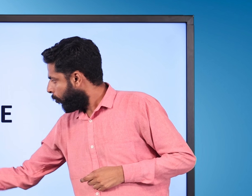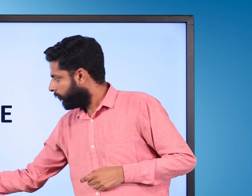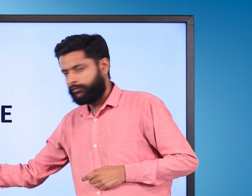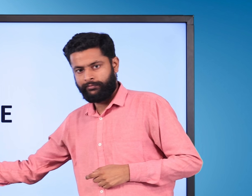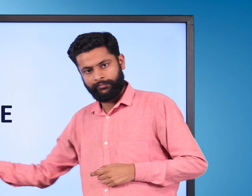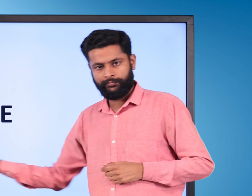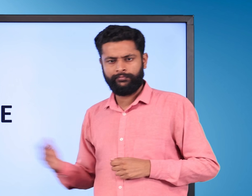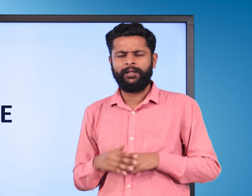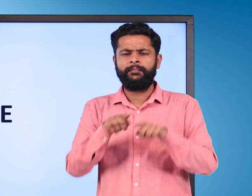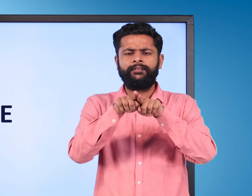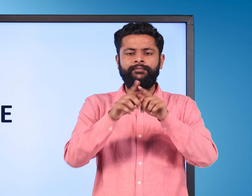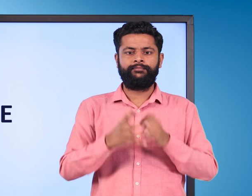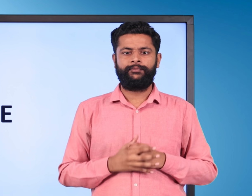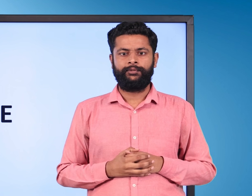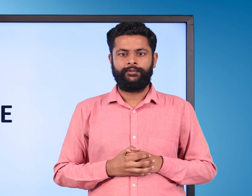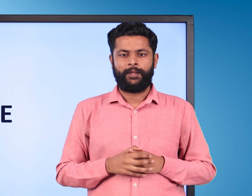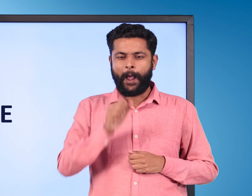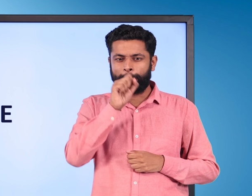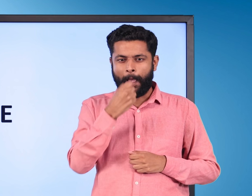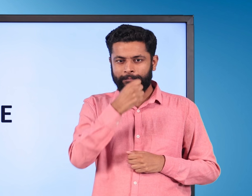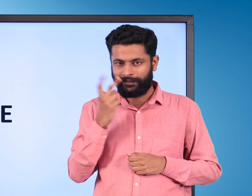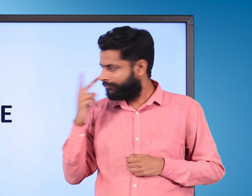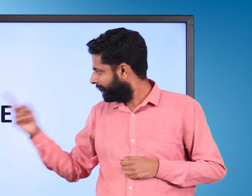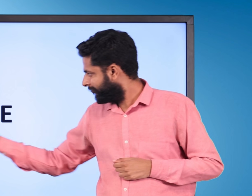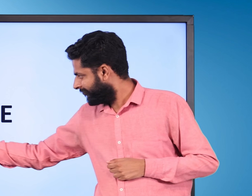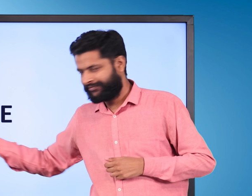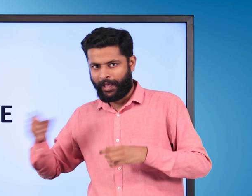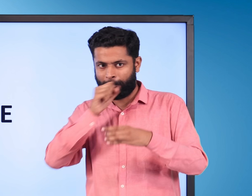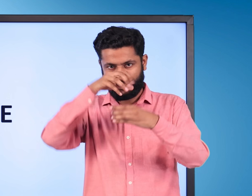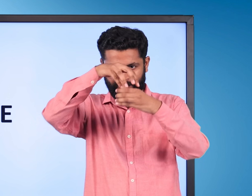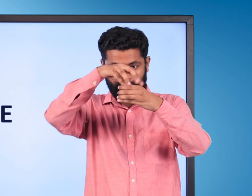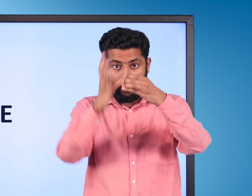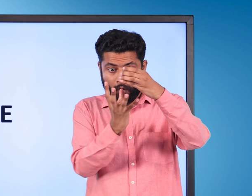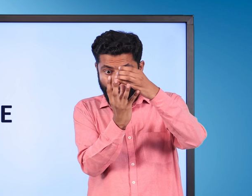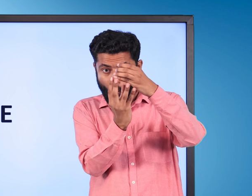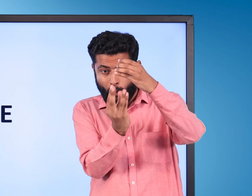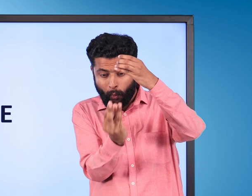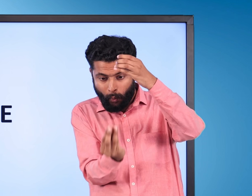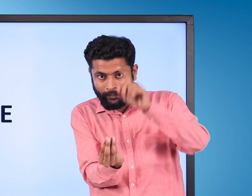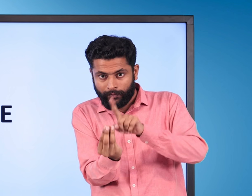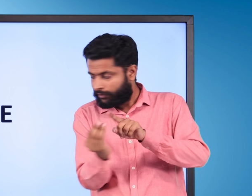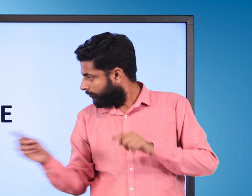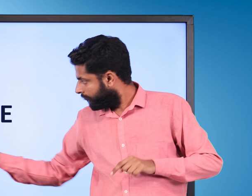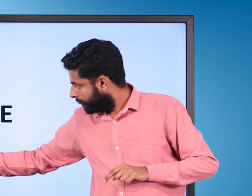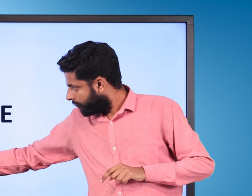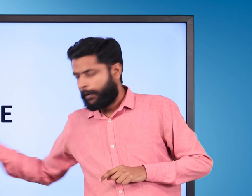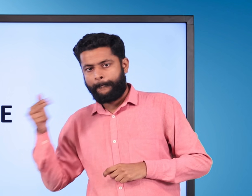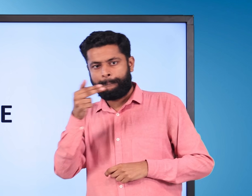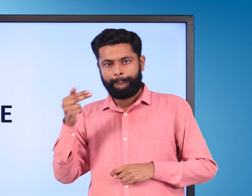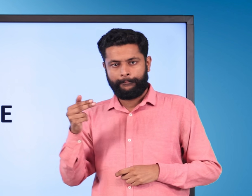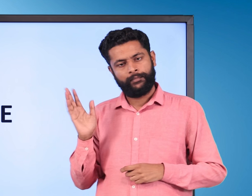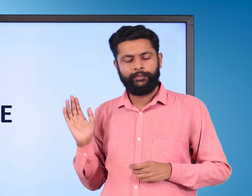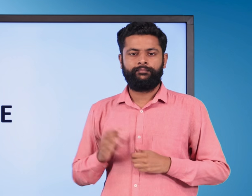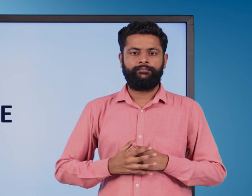For example, an icecream cone is in a cone shape.